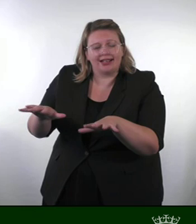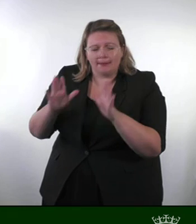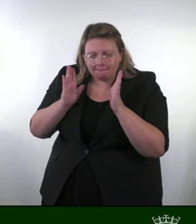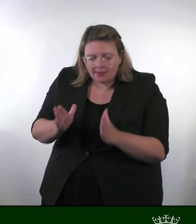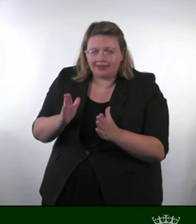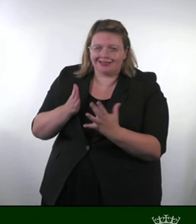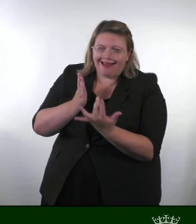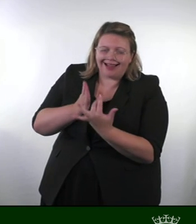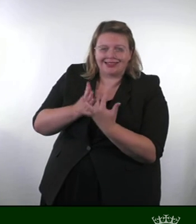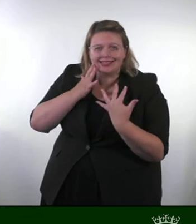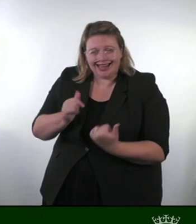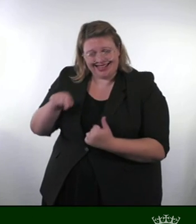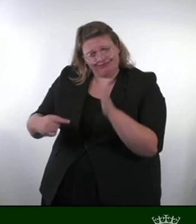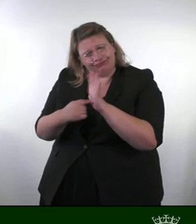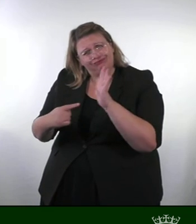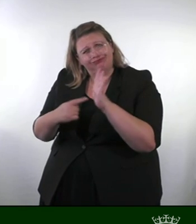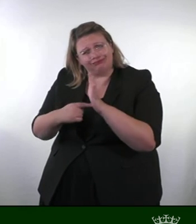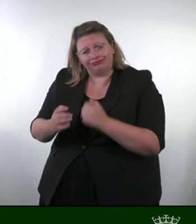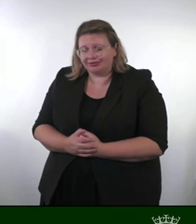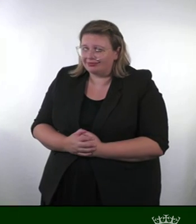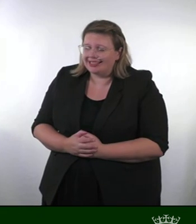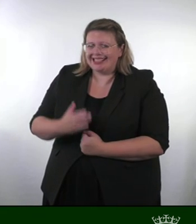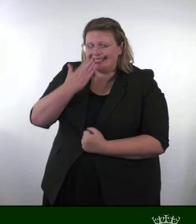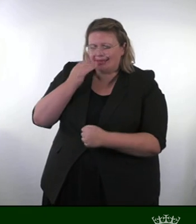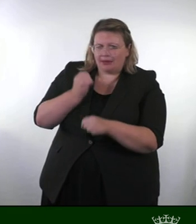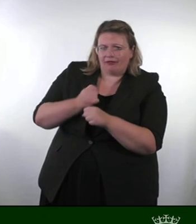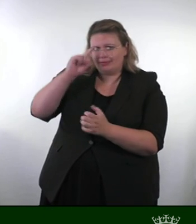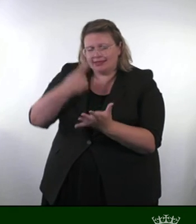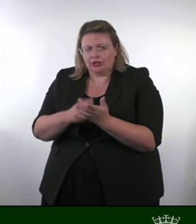This is a very serious issue, but the Government line on it seems to be changing all the time.